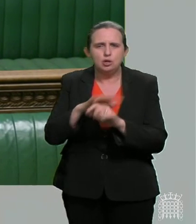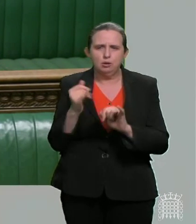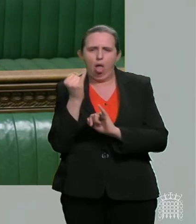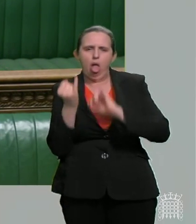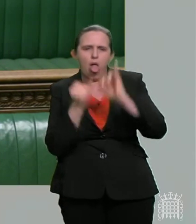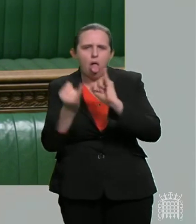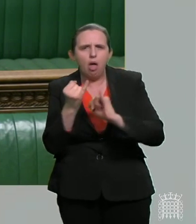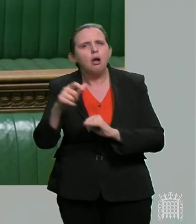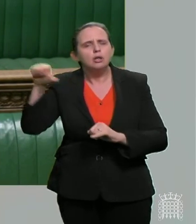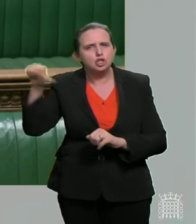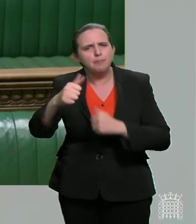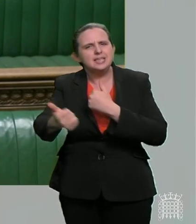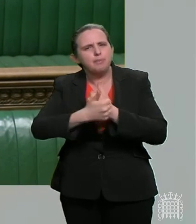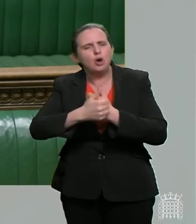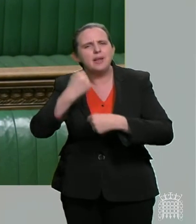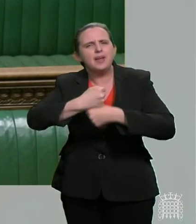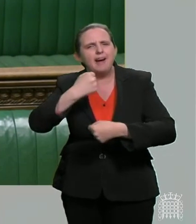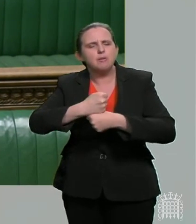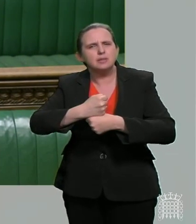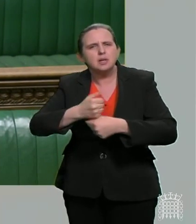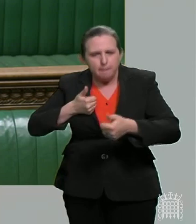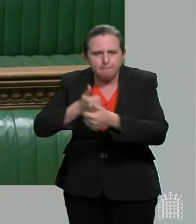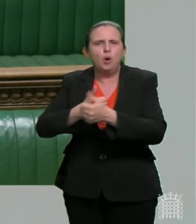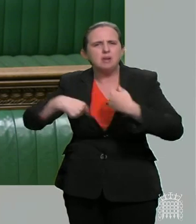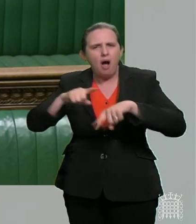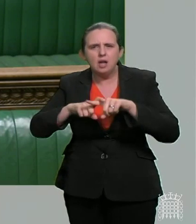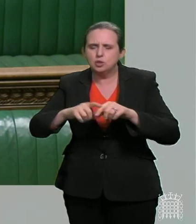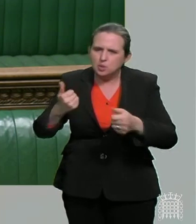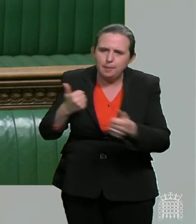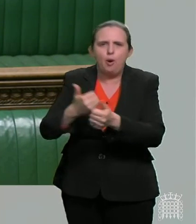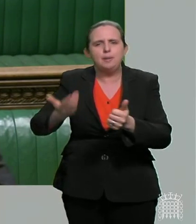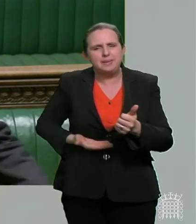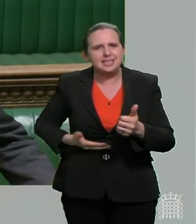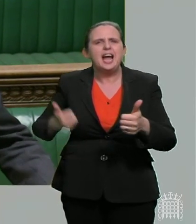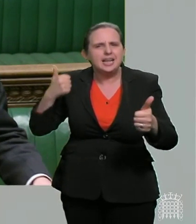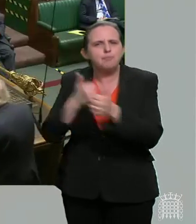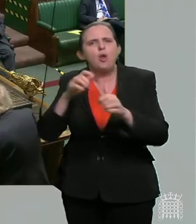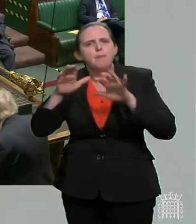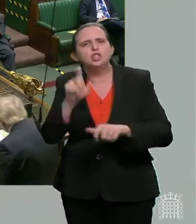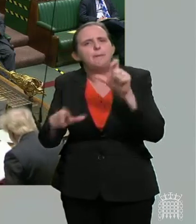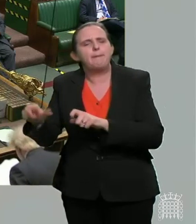Why does he not get behind us and back the Government, back us in our efforts to back business and back the British people?